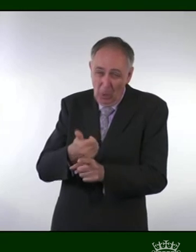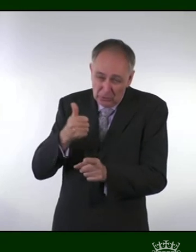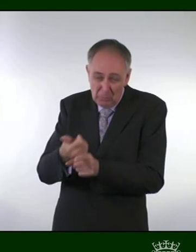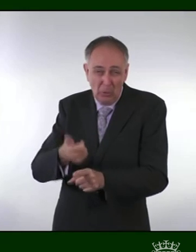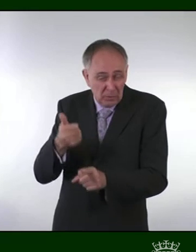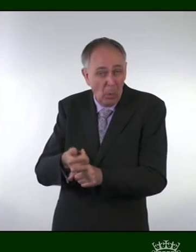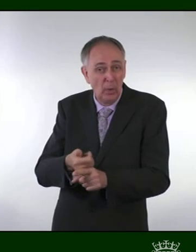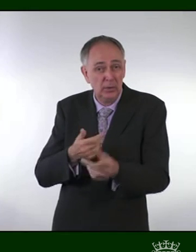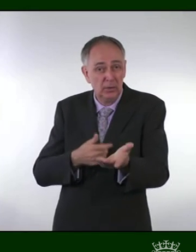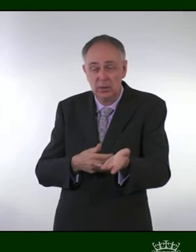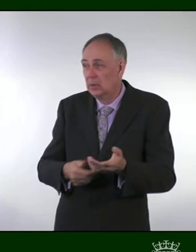Come on, Mr Plumber.